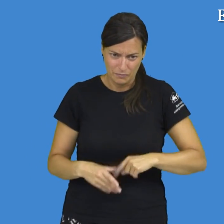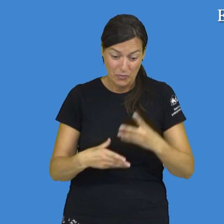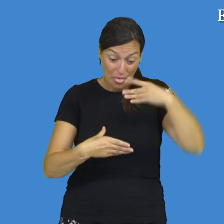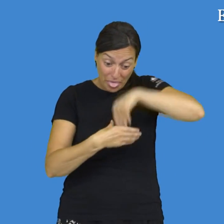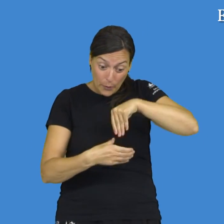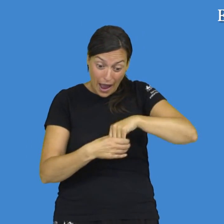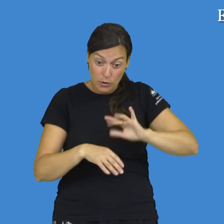dentro